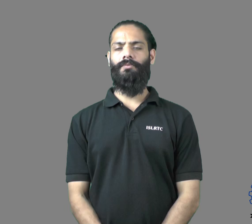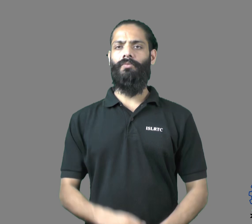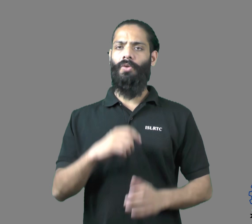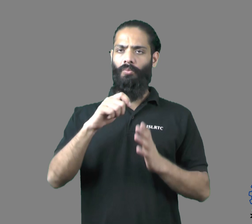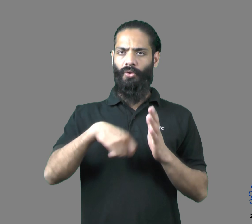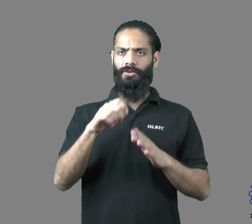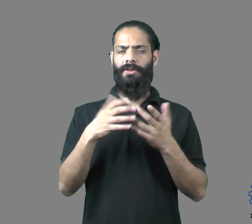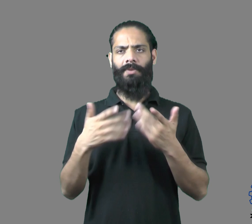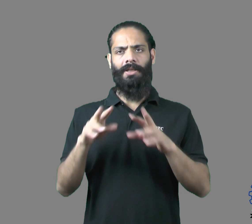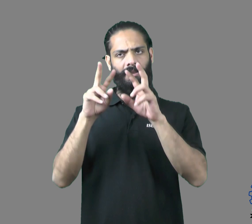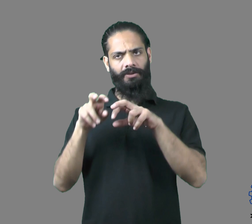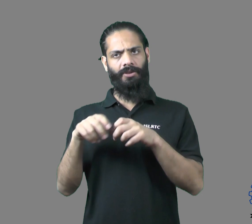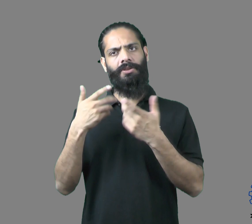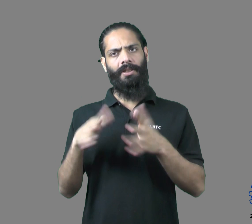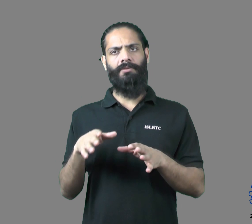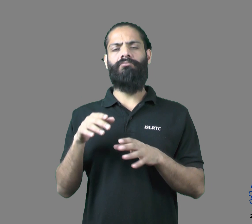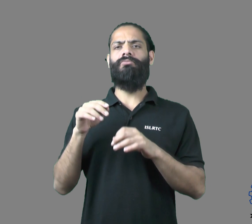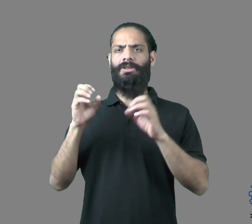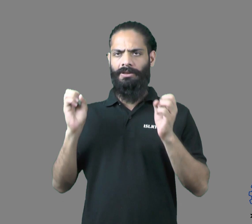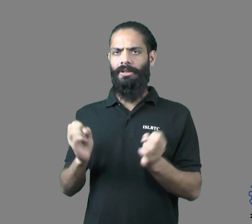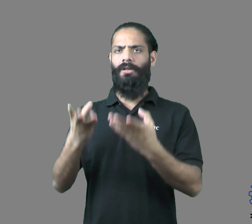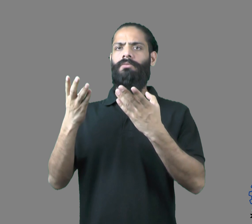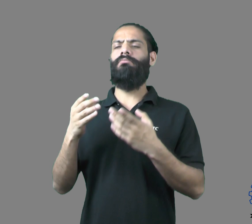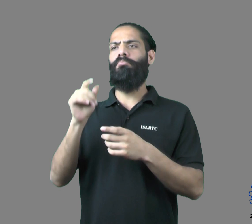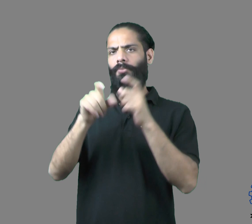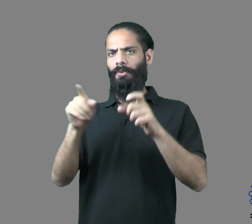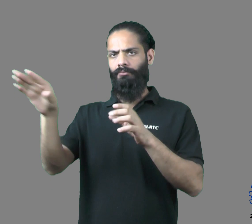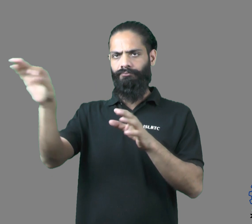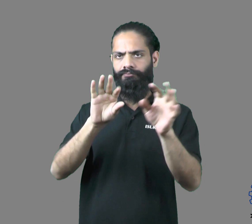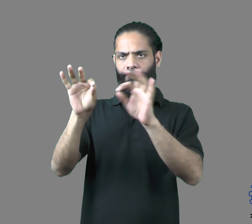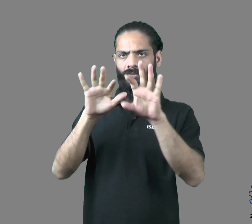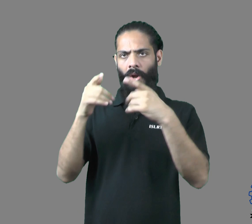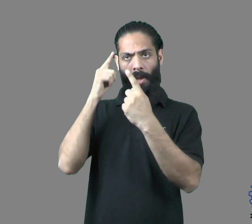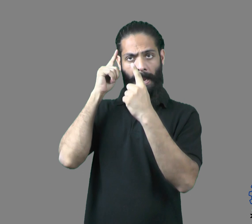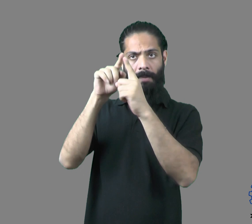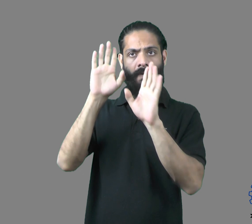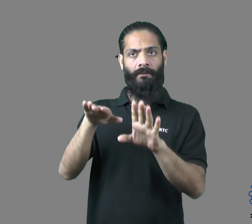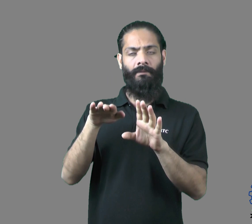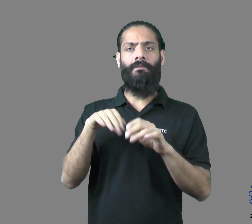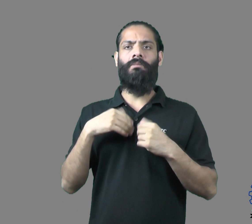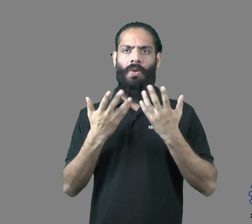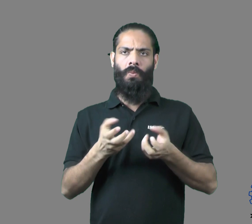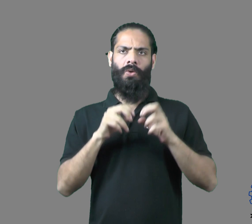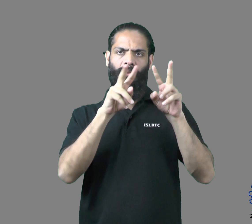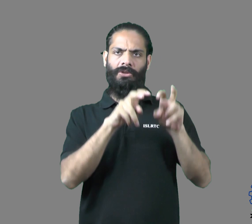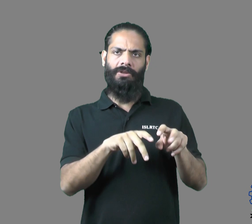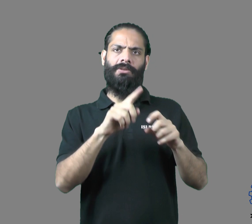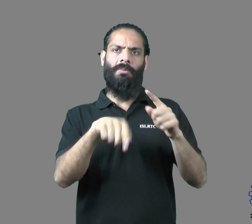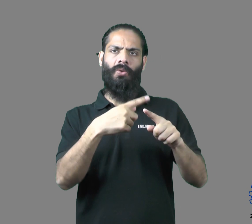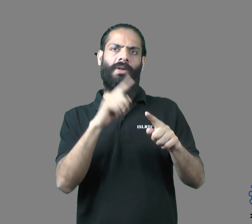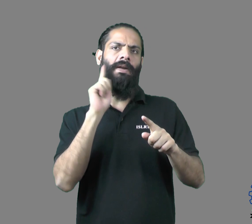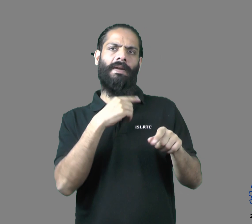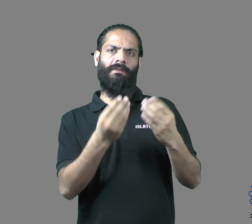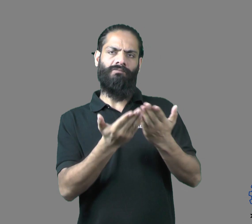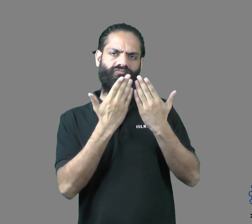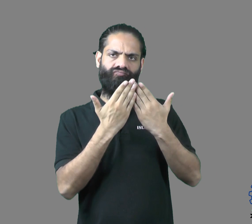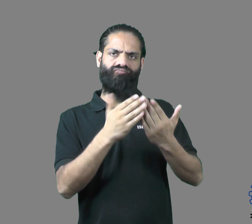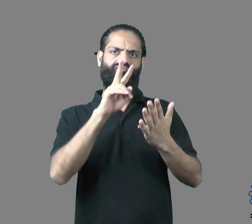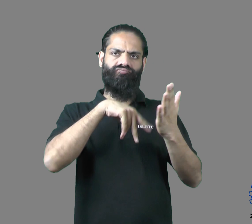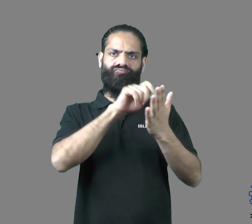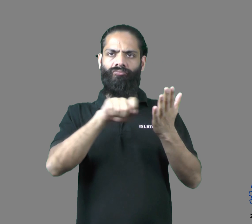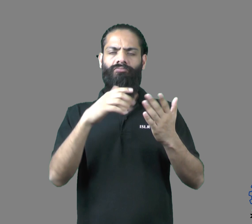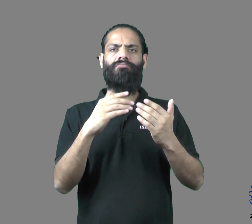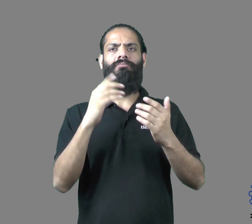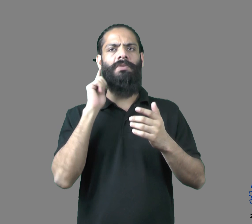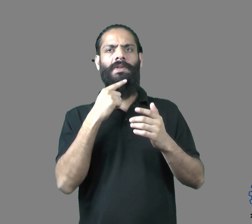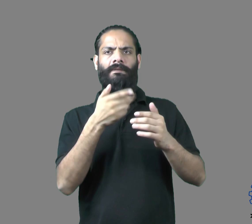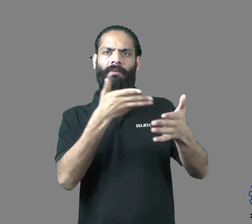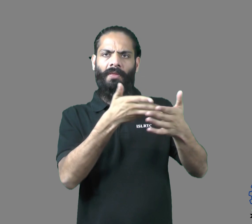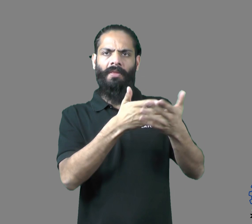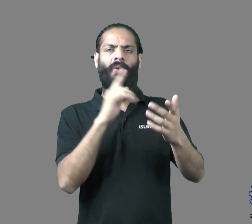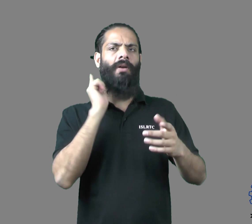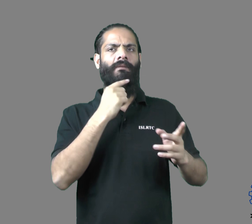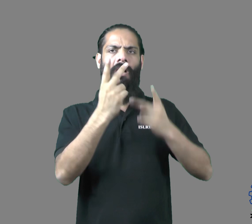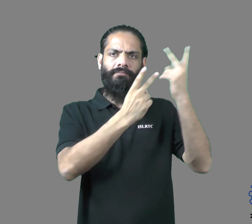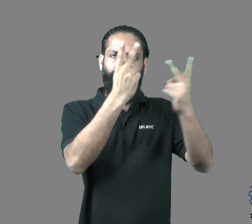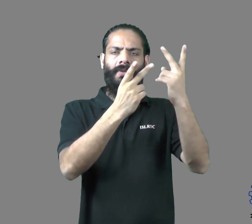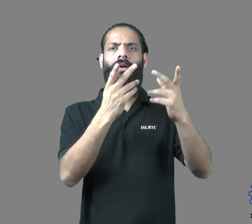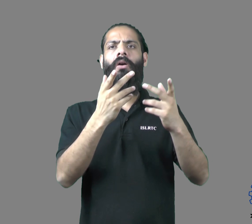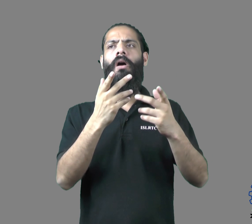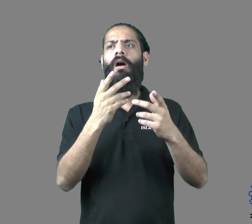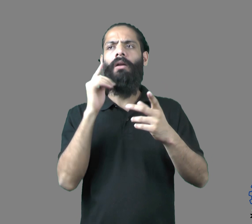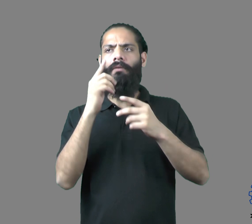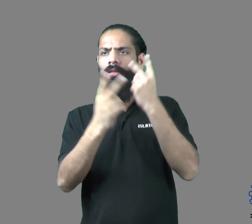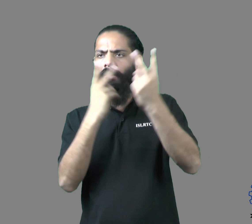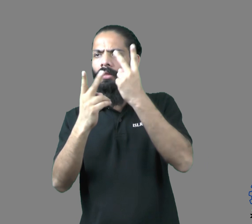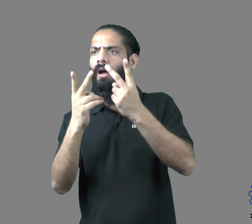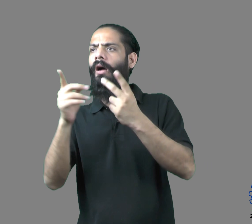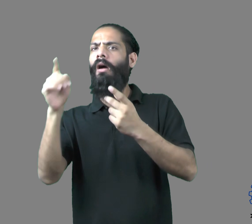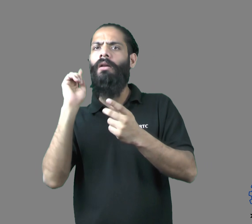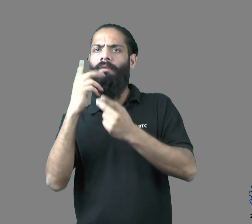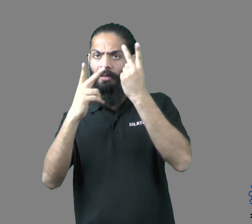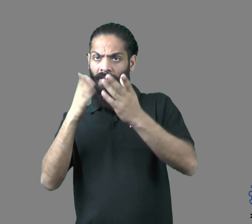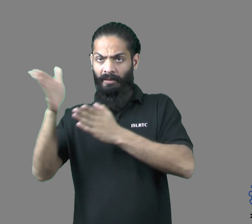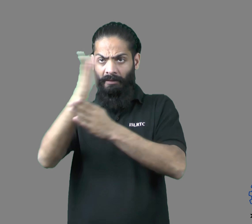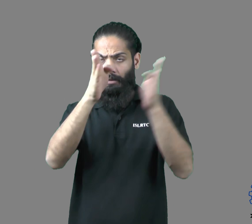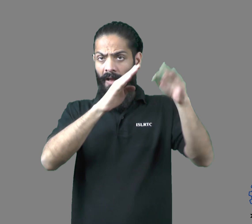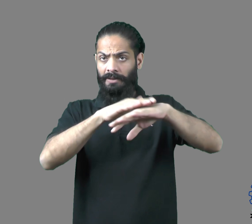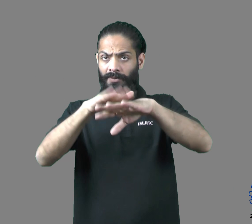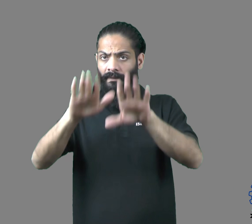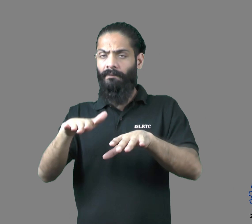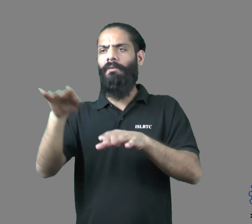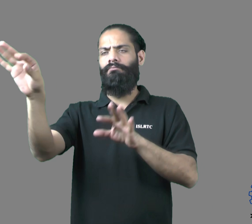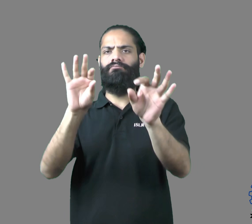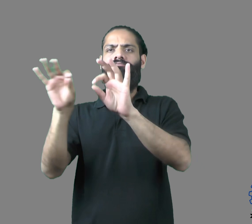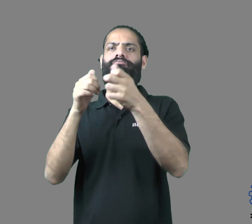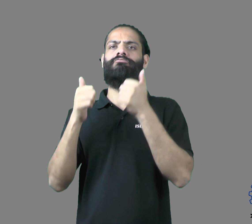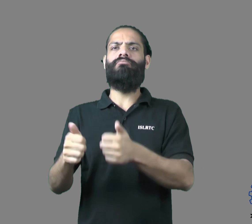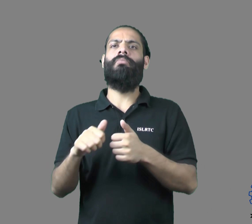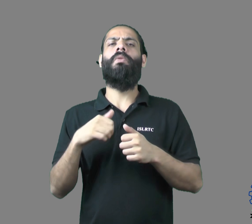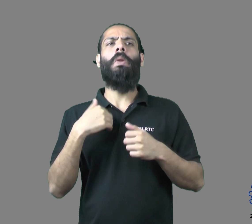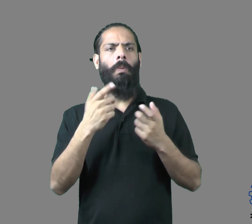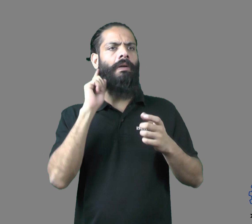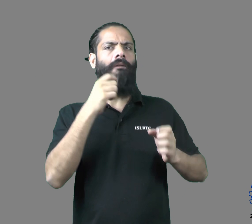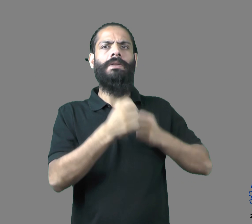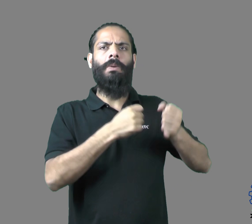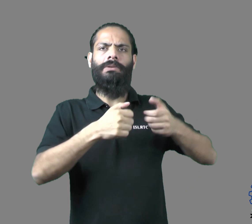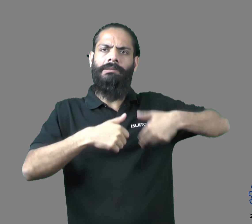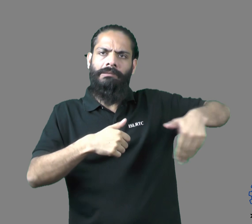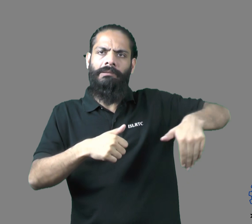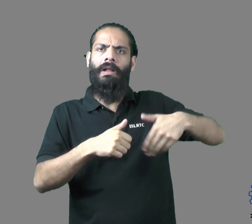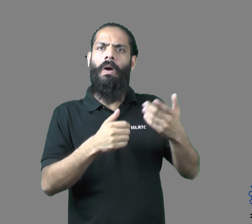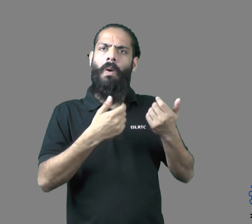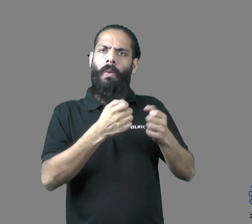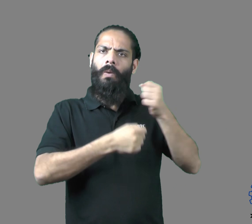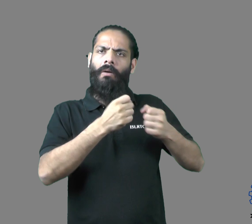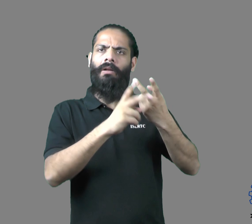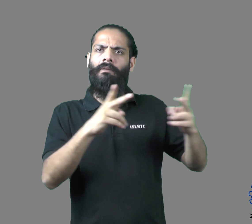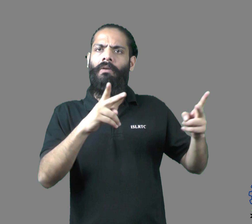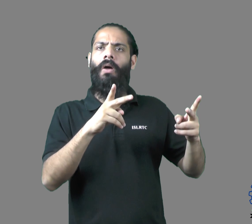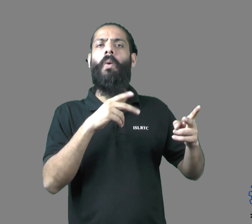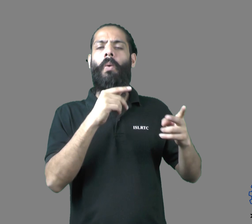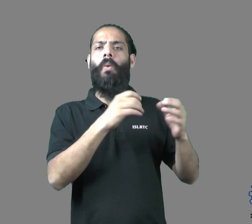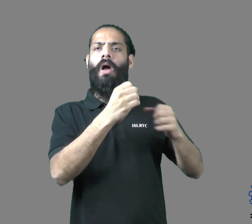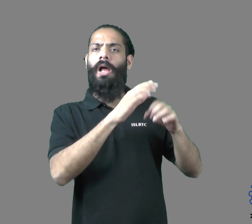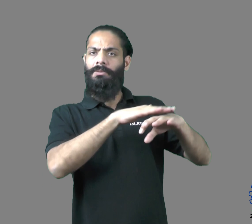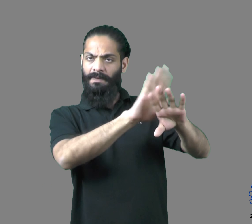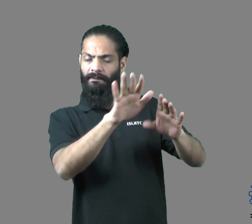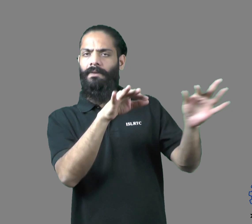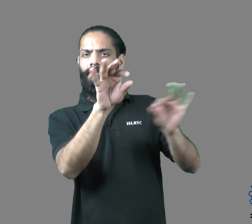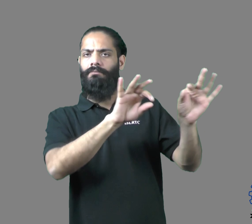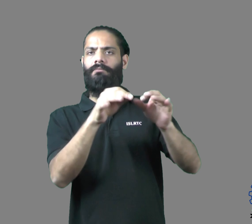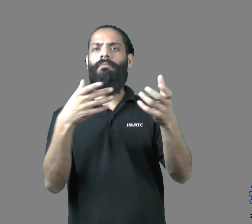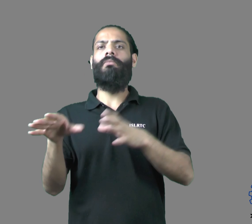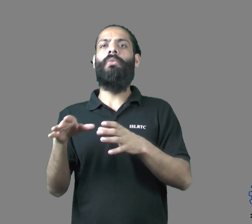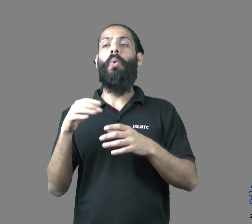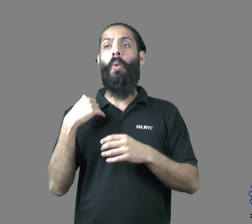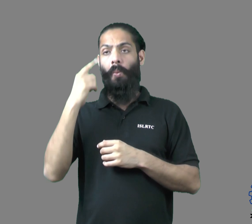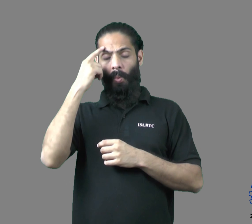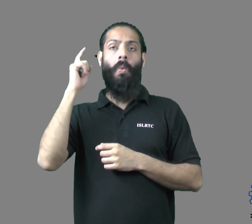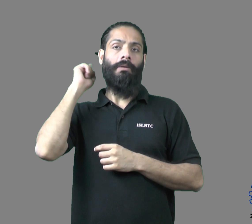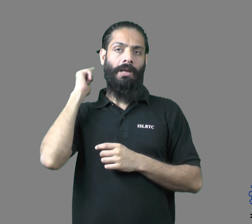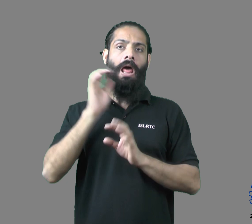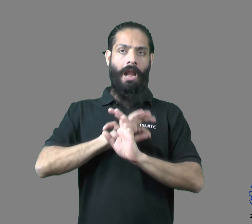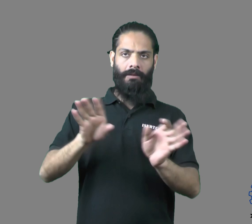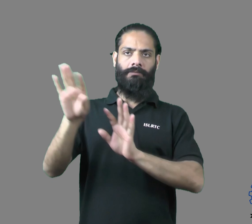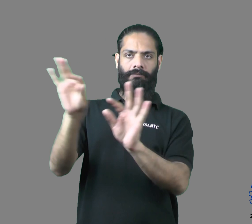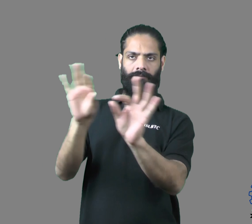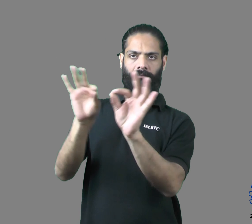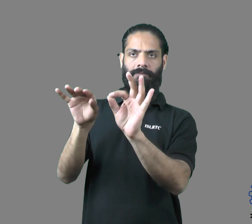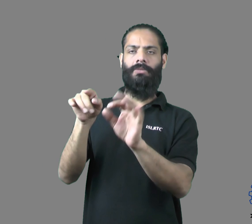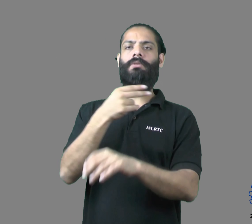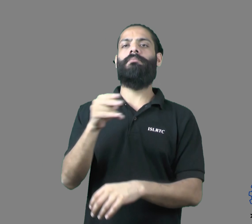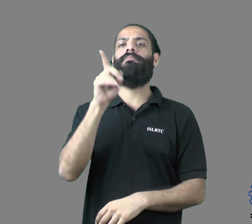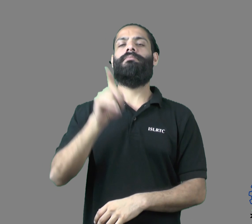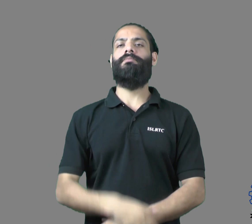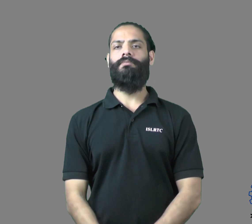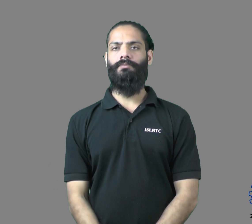Purposive Sampling